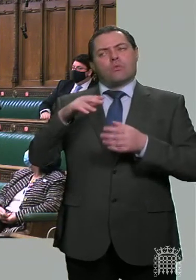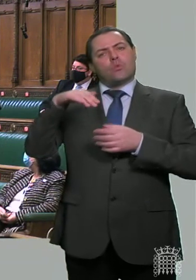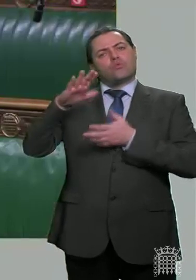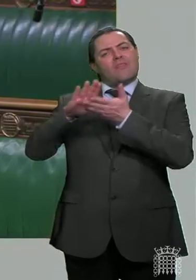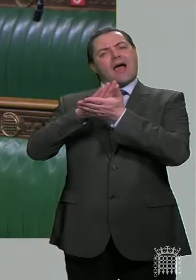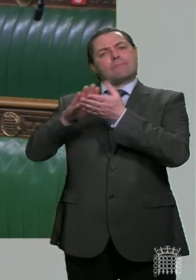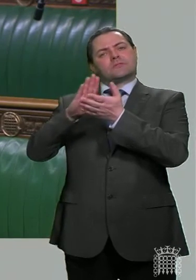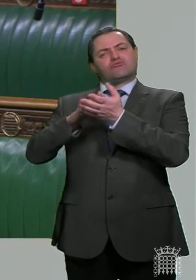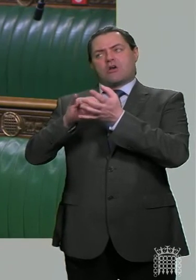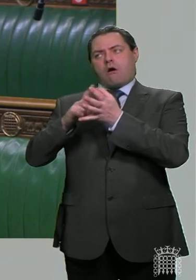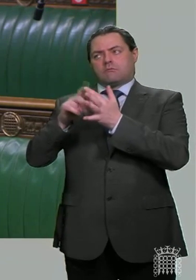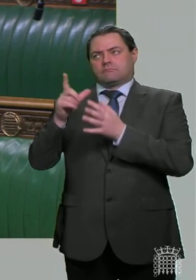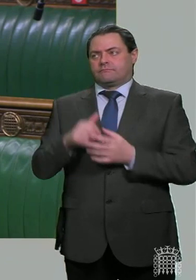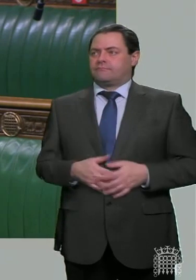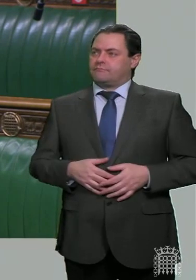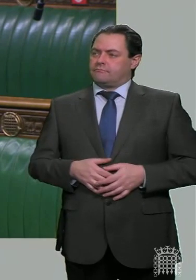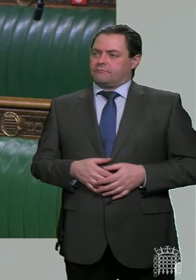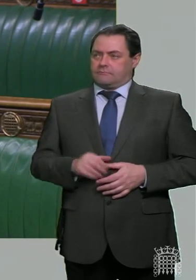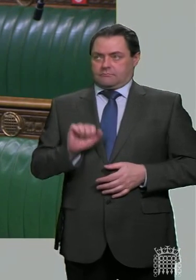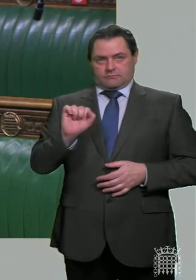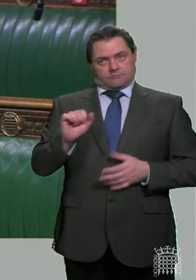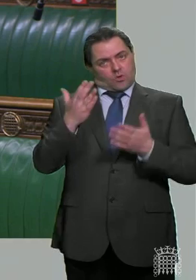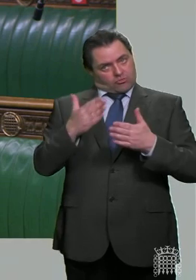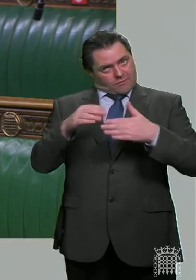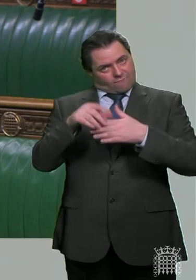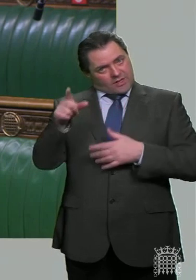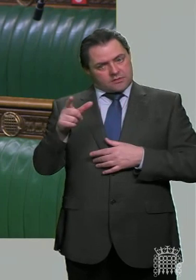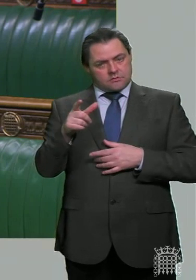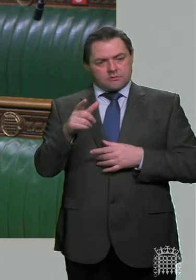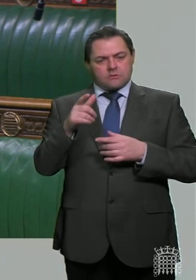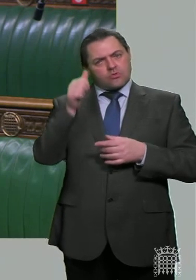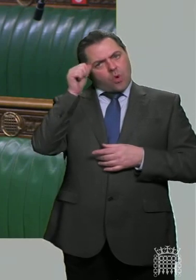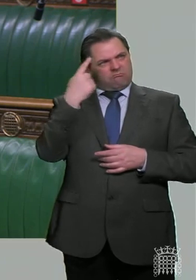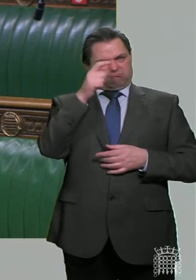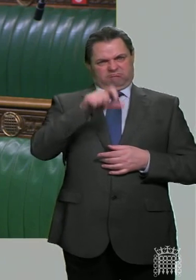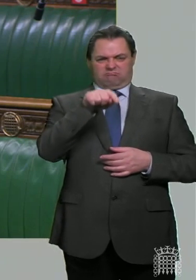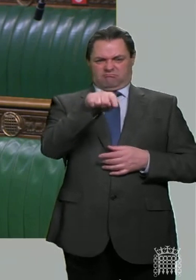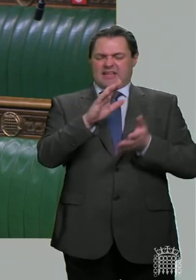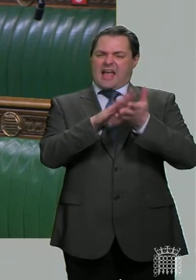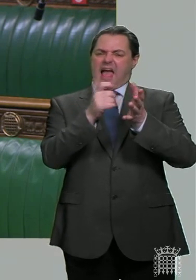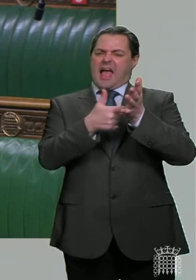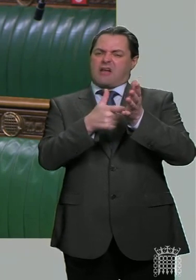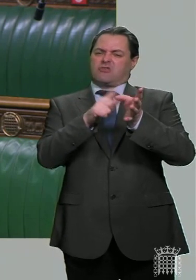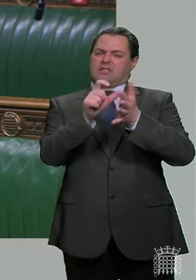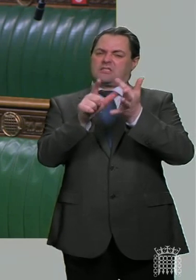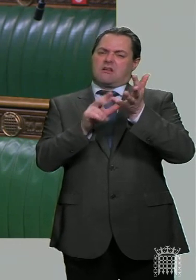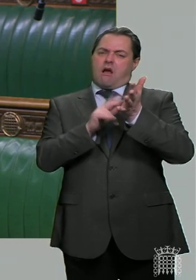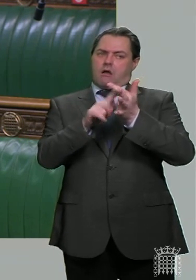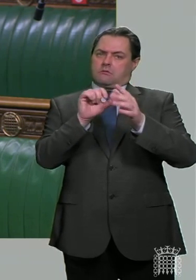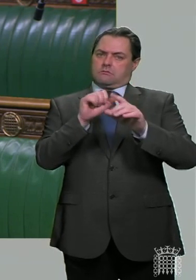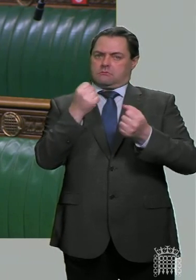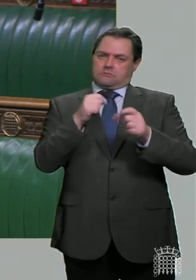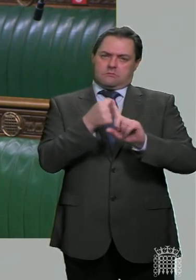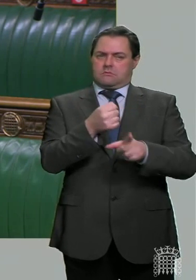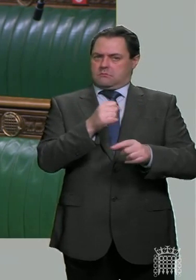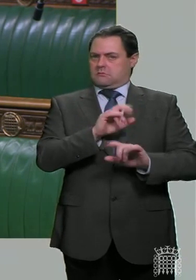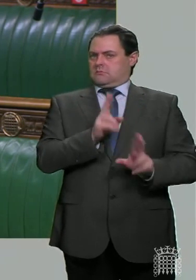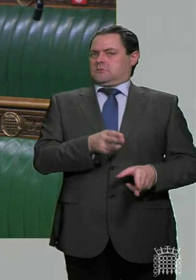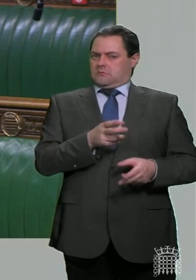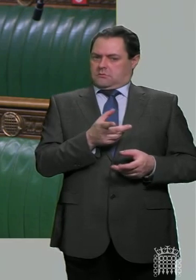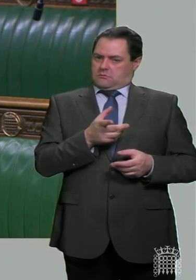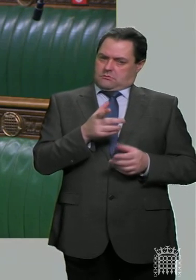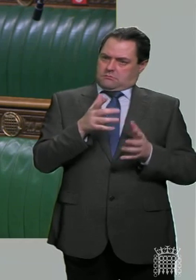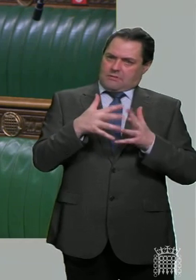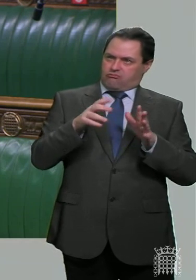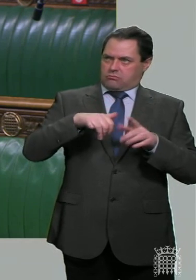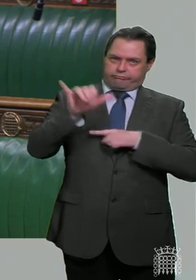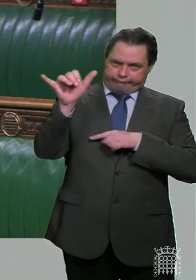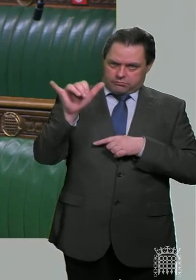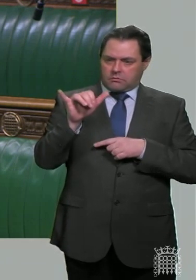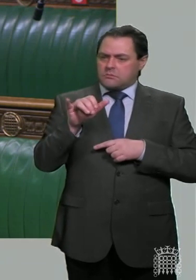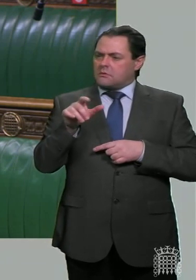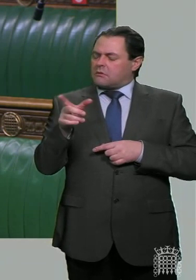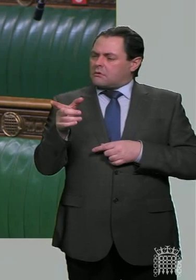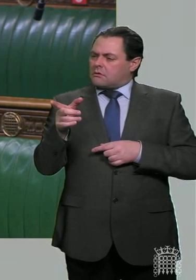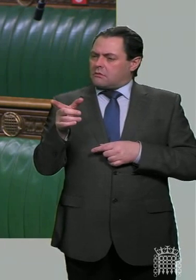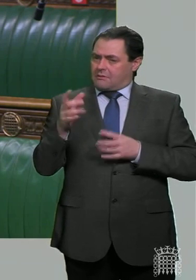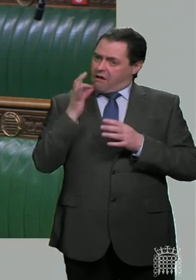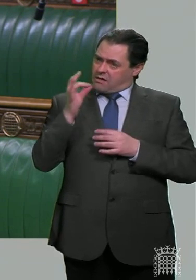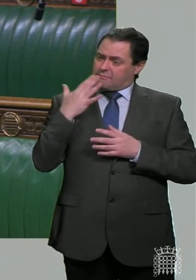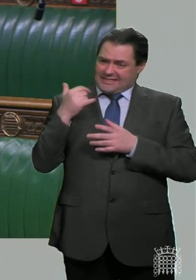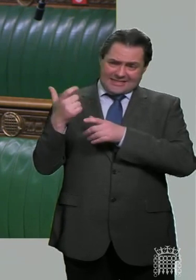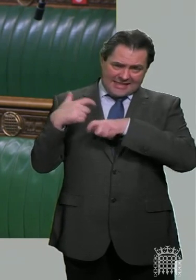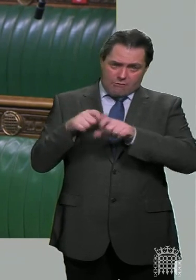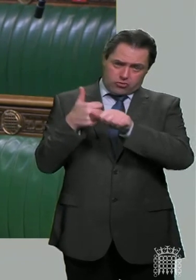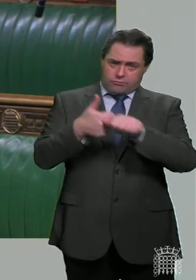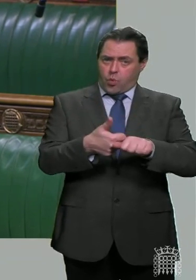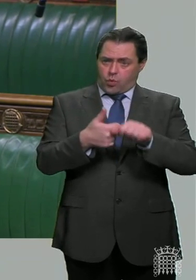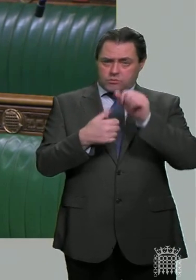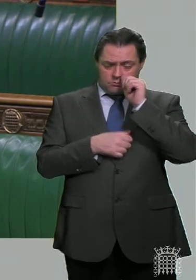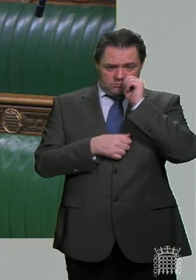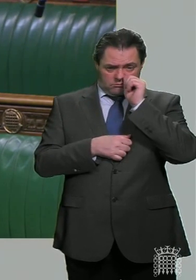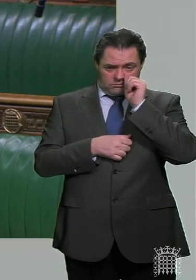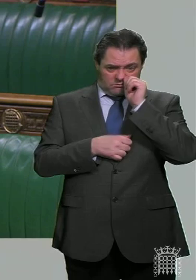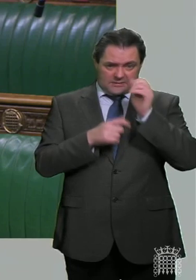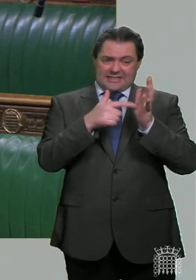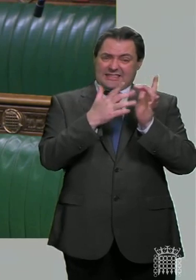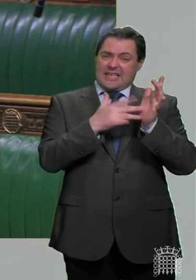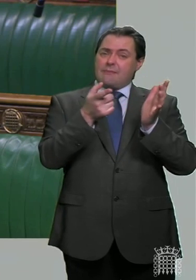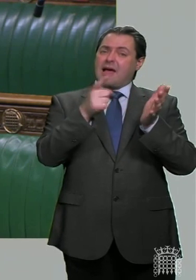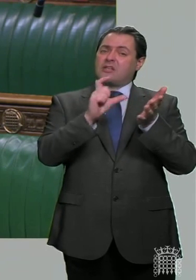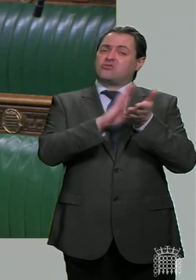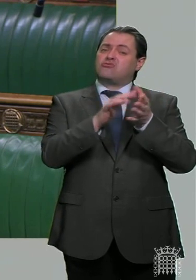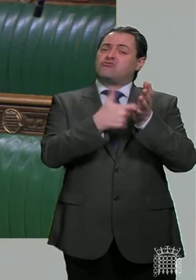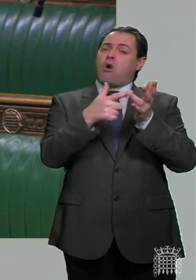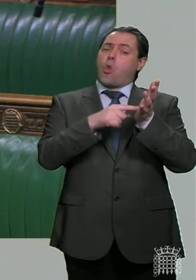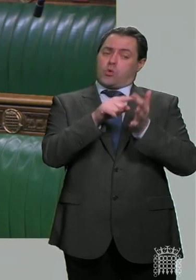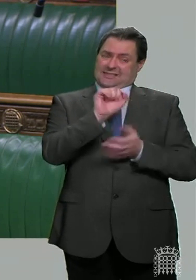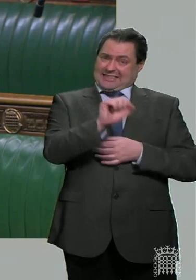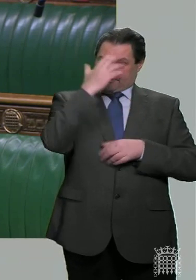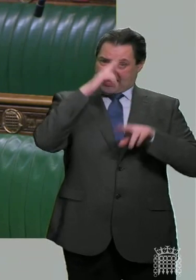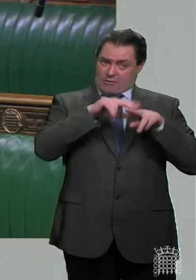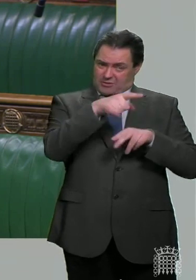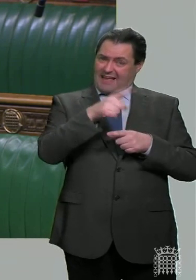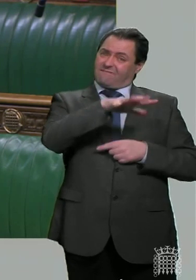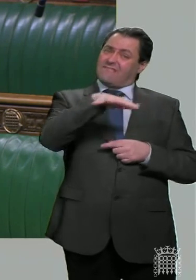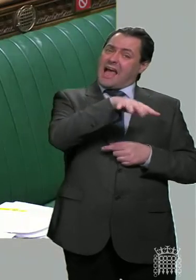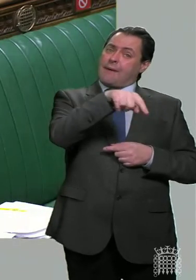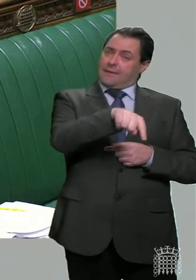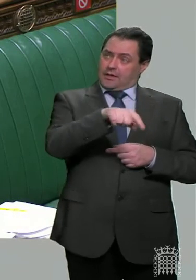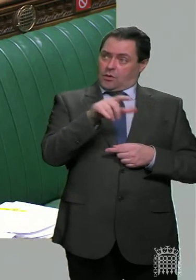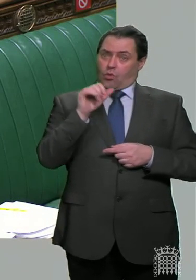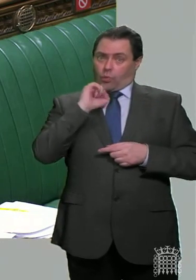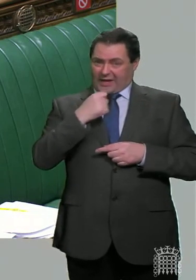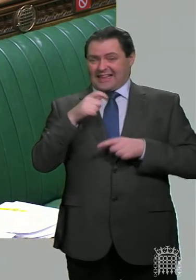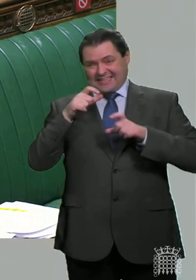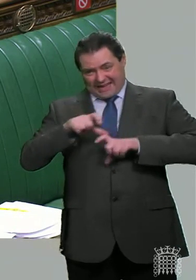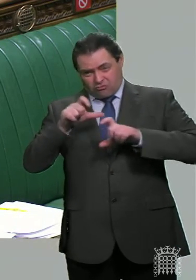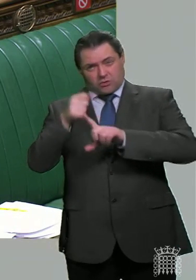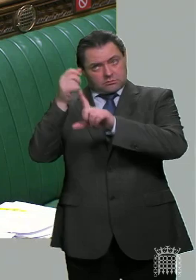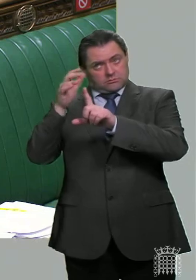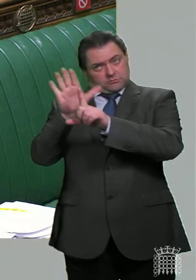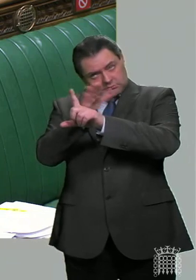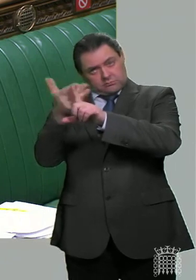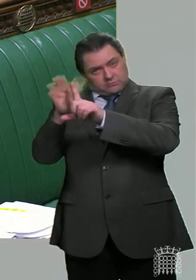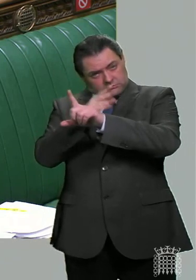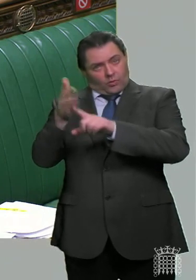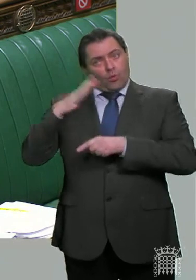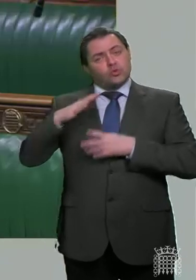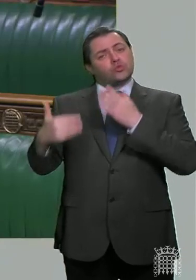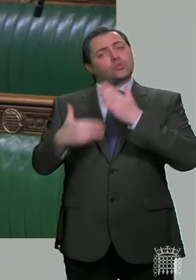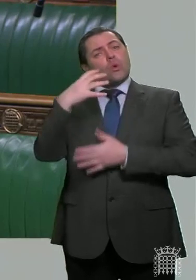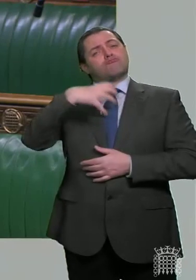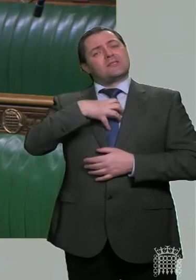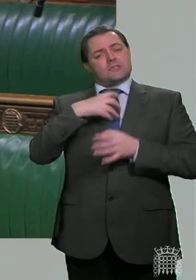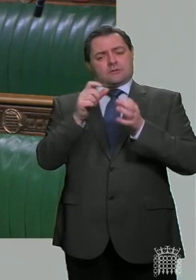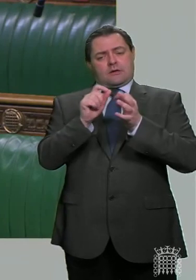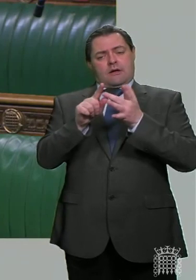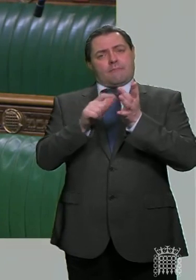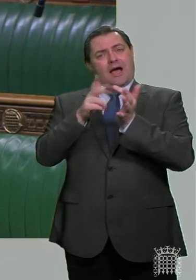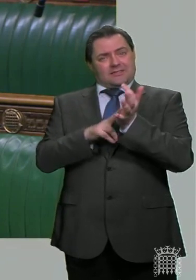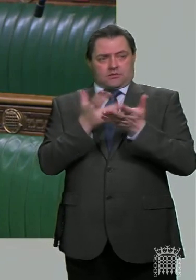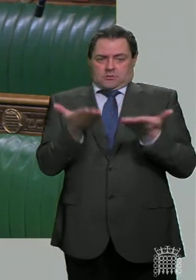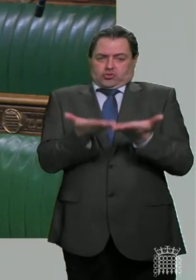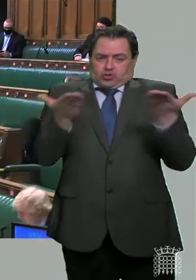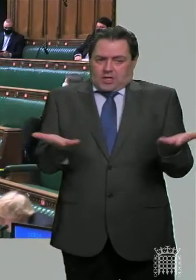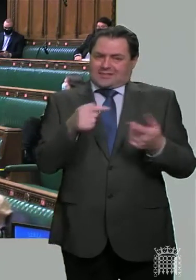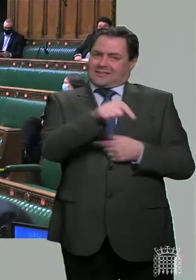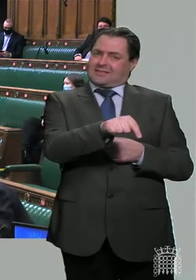My right honourable Friend has taken a strong personal interest in the tragic story of my constituent, Harry Dunn, so will he please continue to do everything in his power to reassure Tim and Charlotte, Harry’s parents, and all their family that he will try to persuade President Biden to deliver justice for Harry?